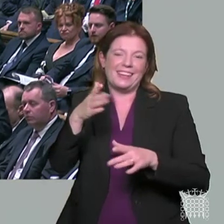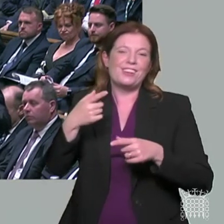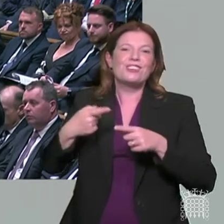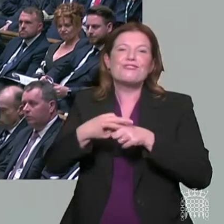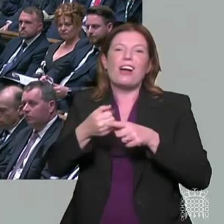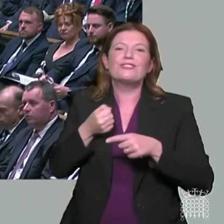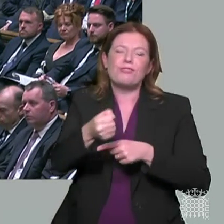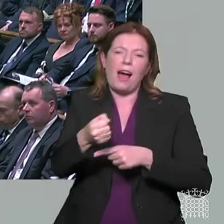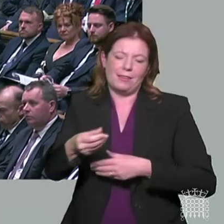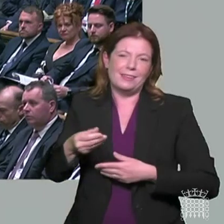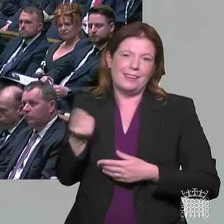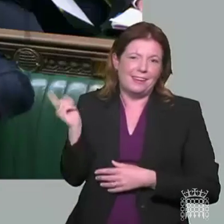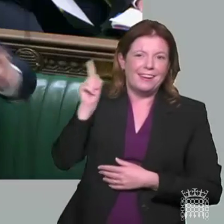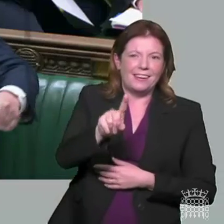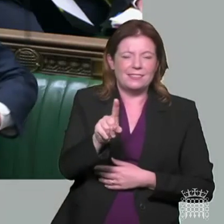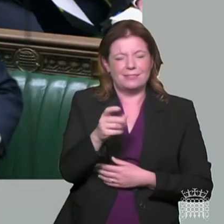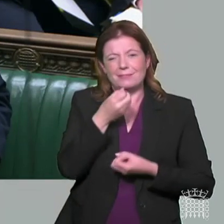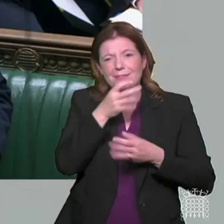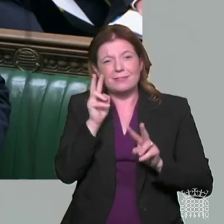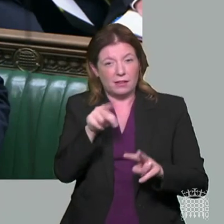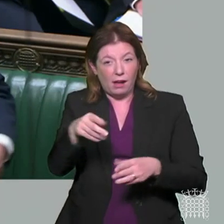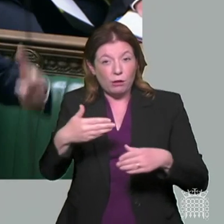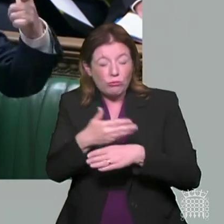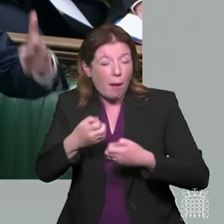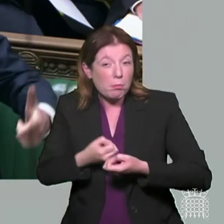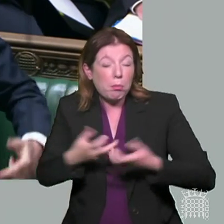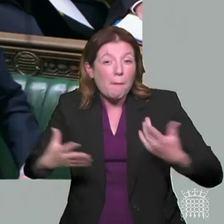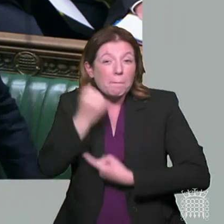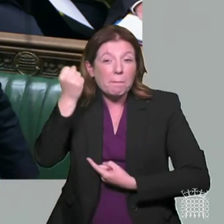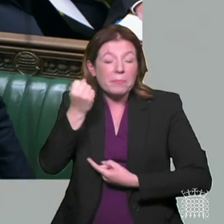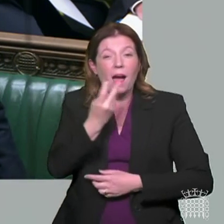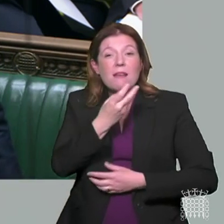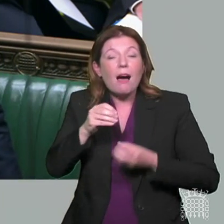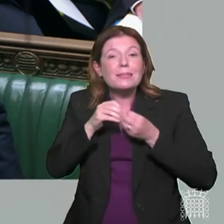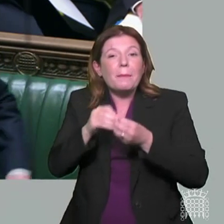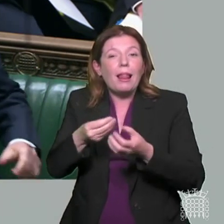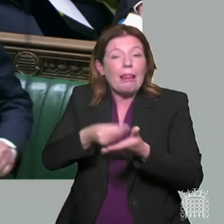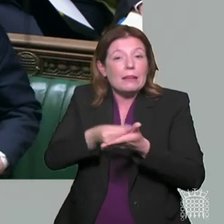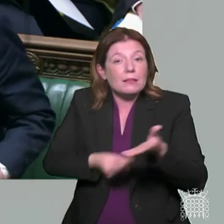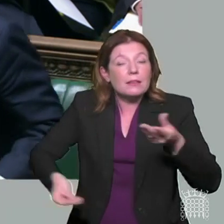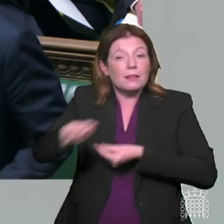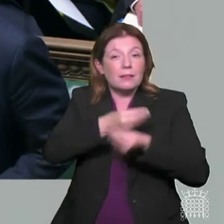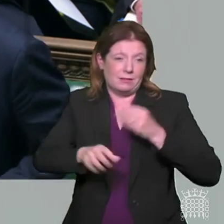That has already delivered 72,000 jobs and will produce £90 billion for the whole of the UK